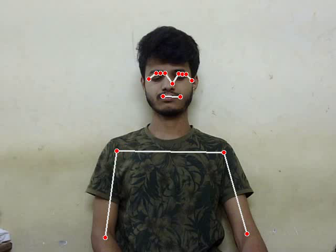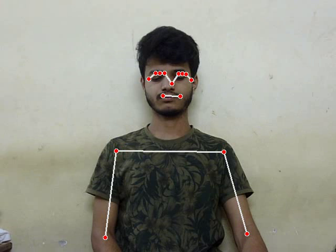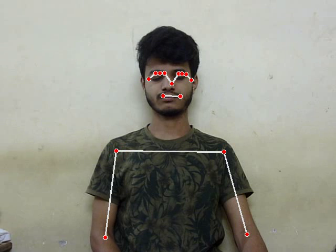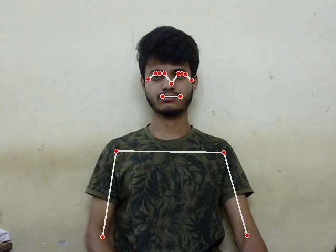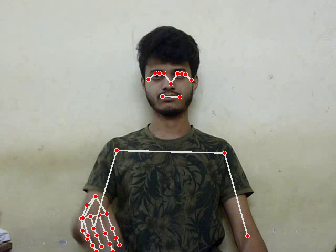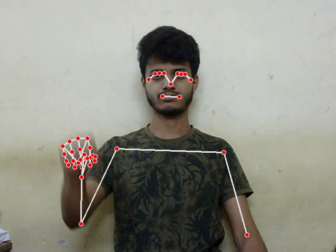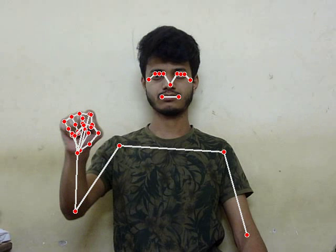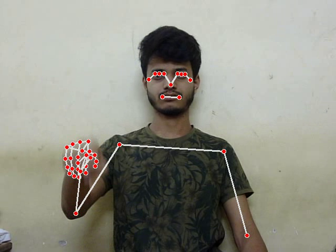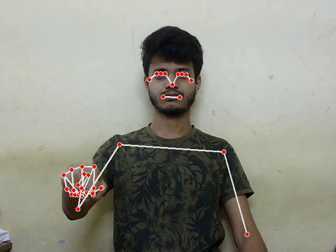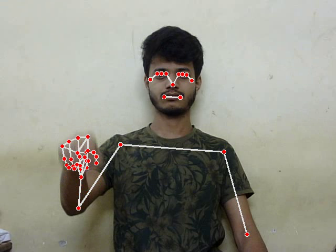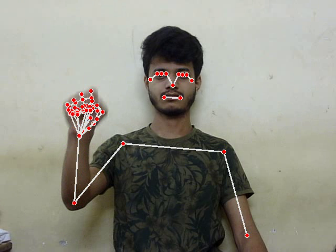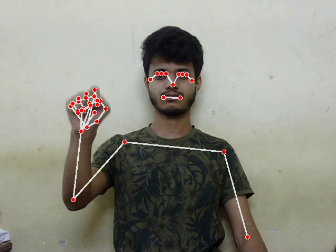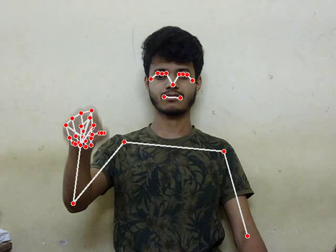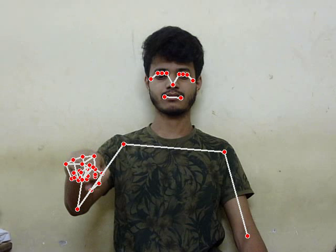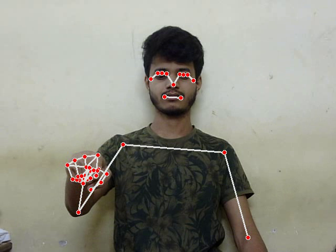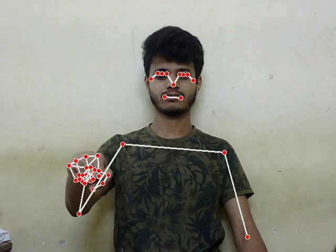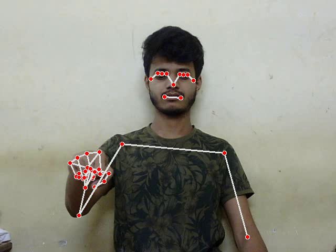yes